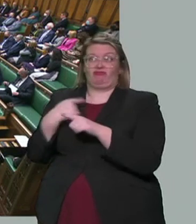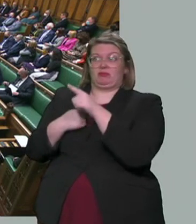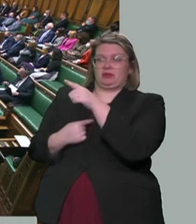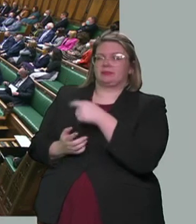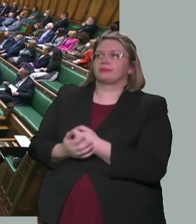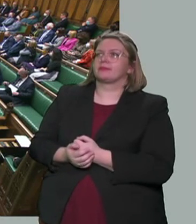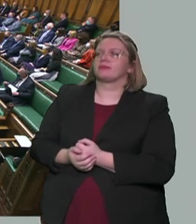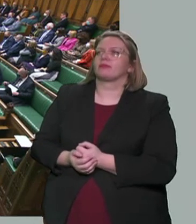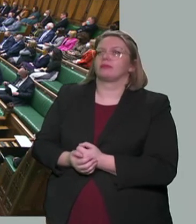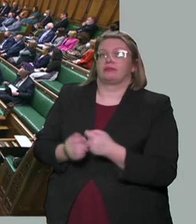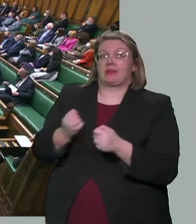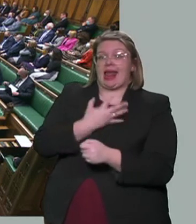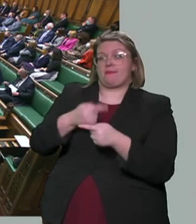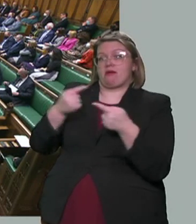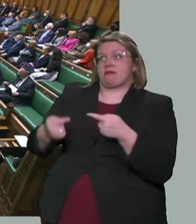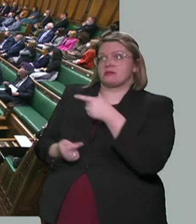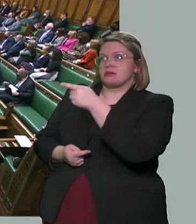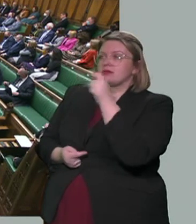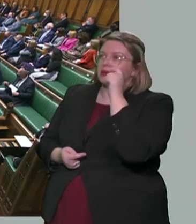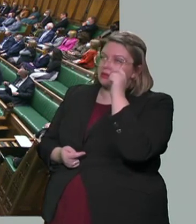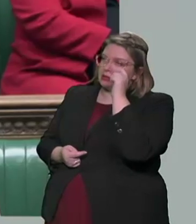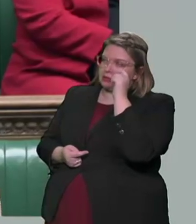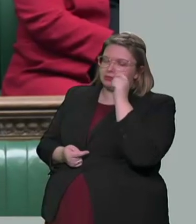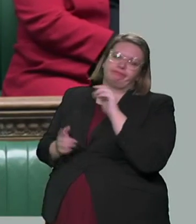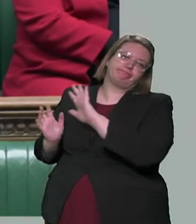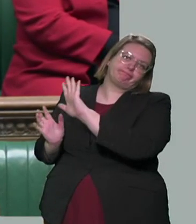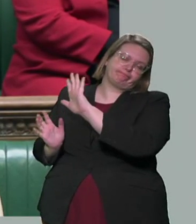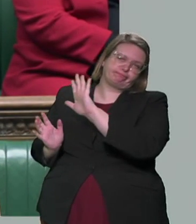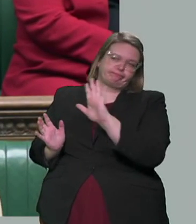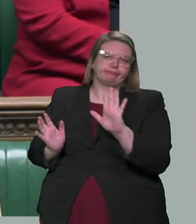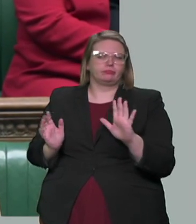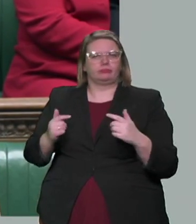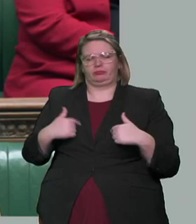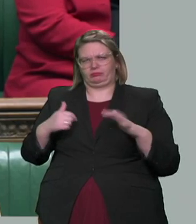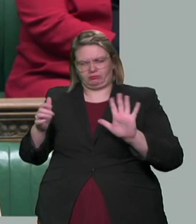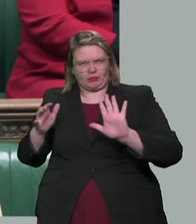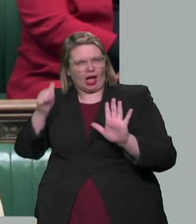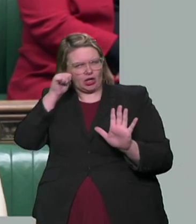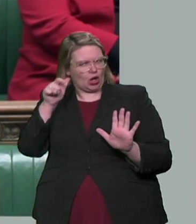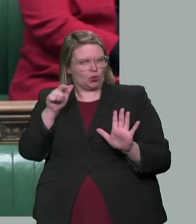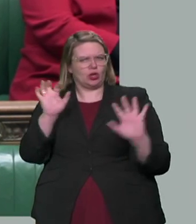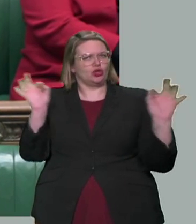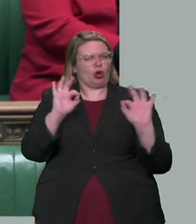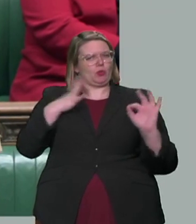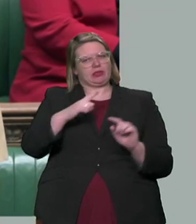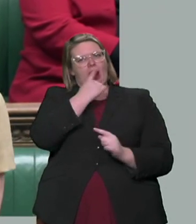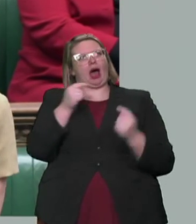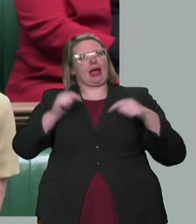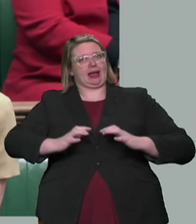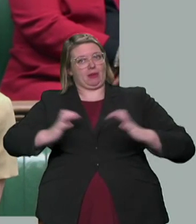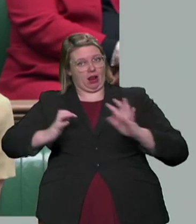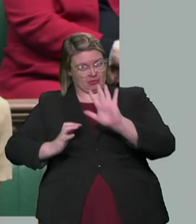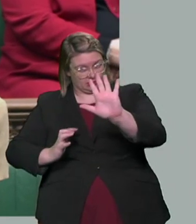On a point of order, Mr Speaker. Nobody wants to mislead the House, and I am sure that the Prime Minister would not wish to do so.